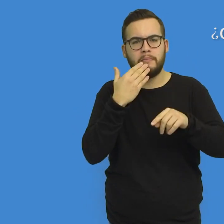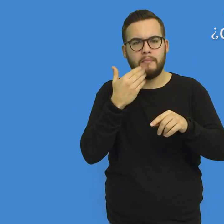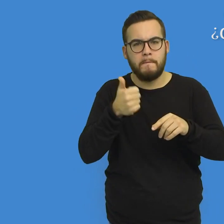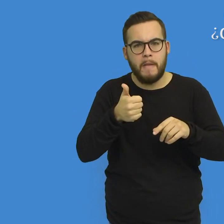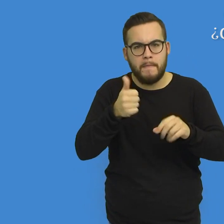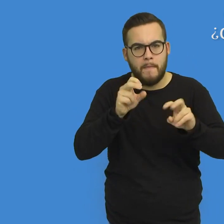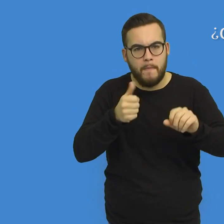más cantidad